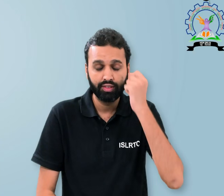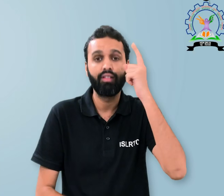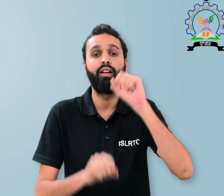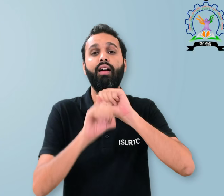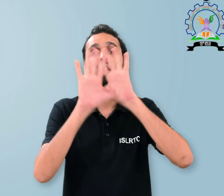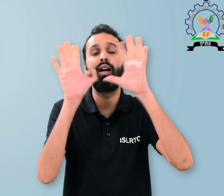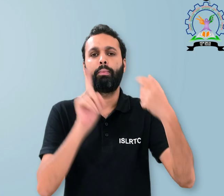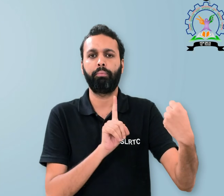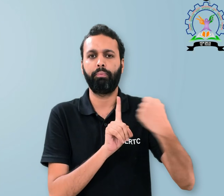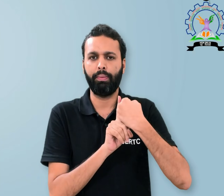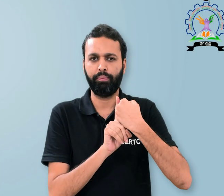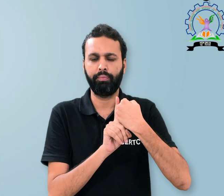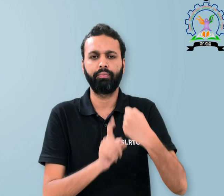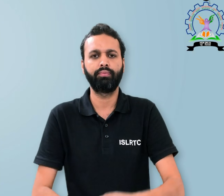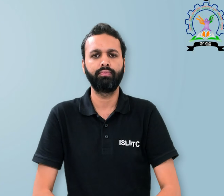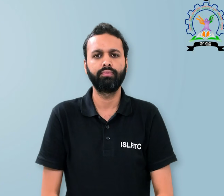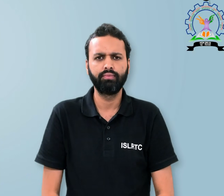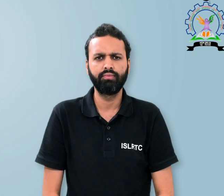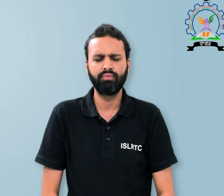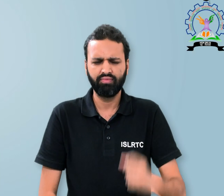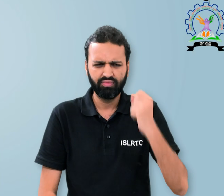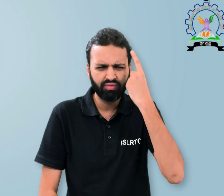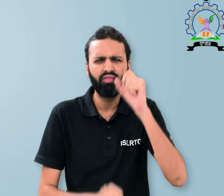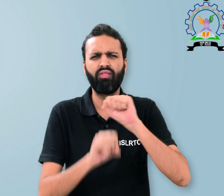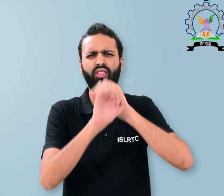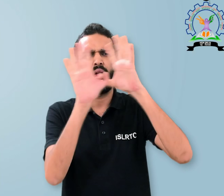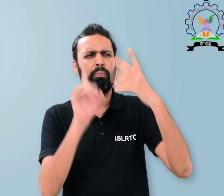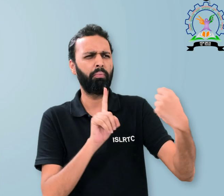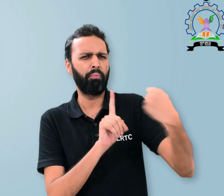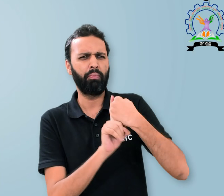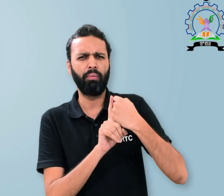Epiphany